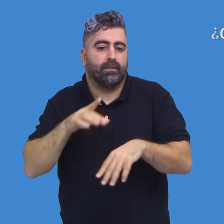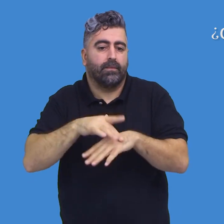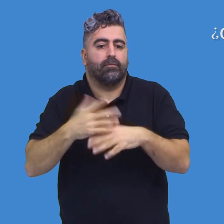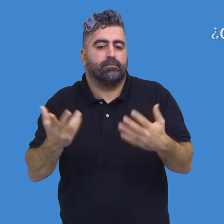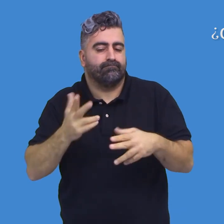enfermo